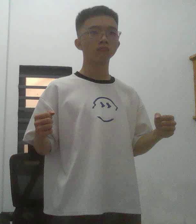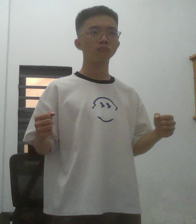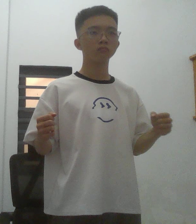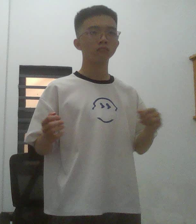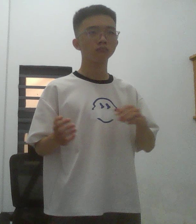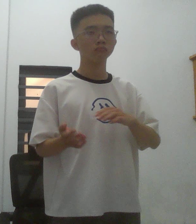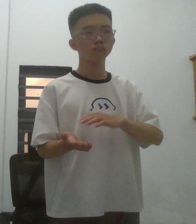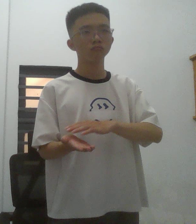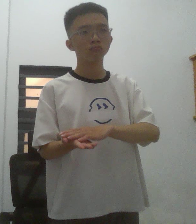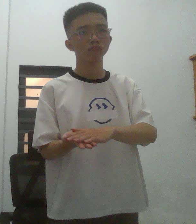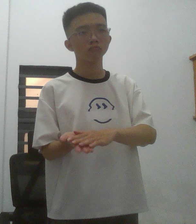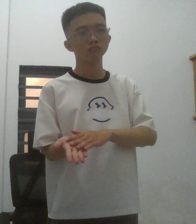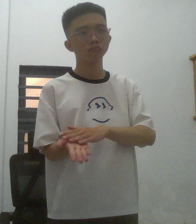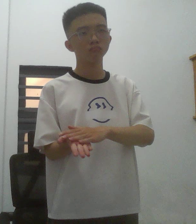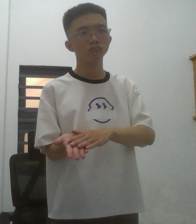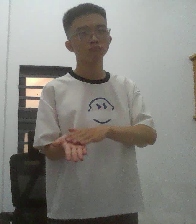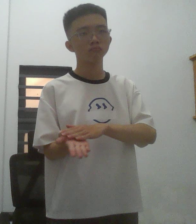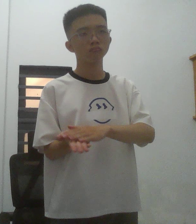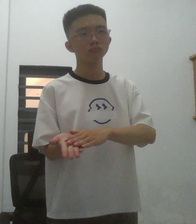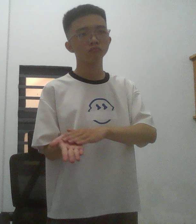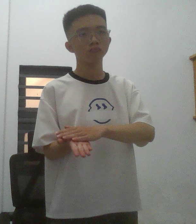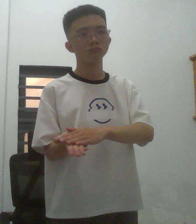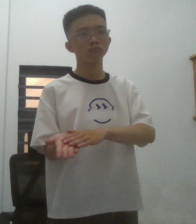xin loi